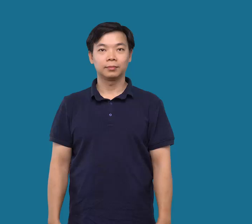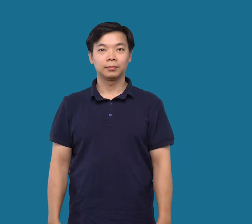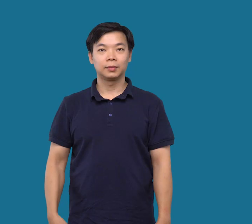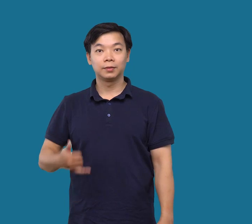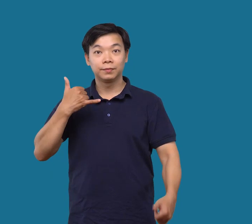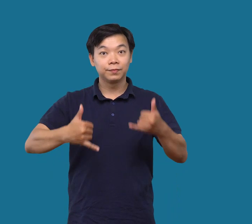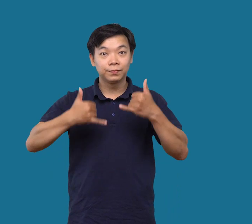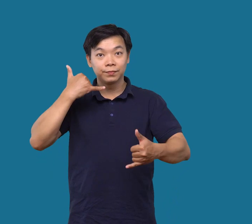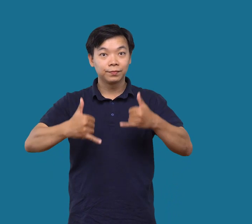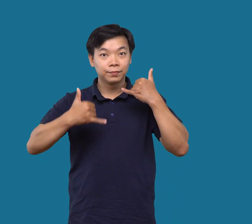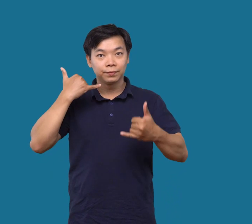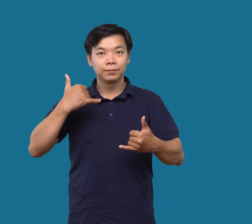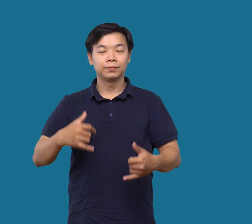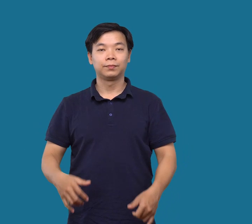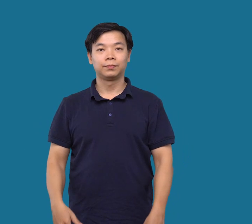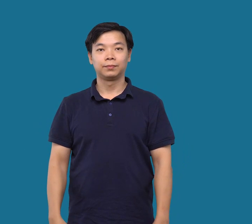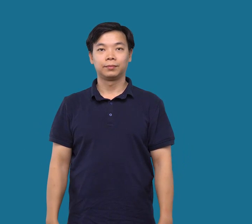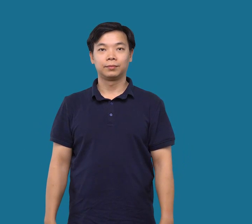phở